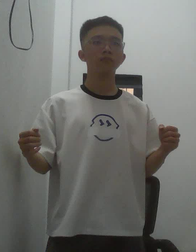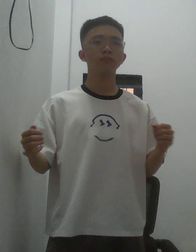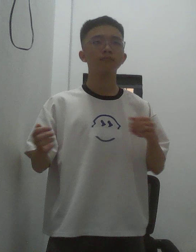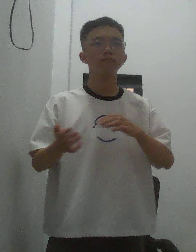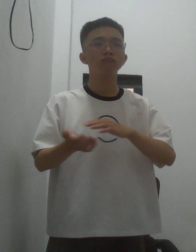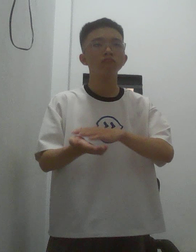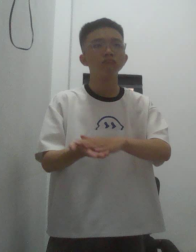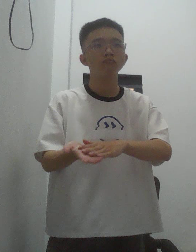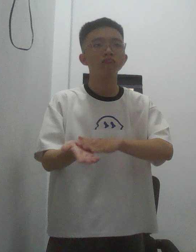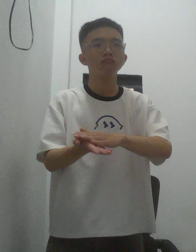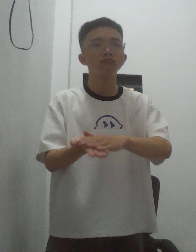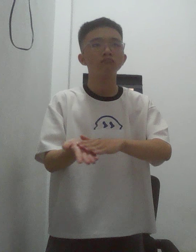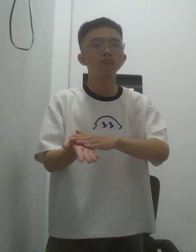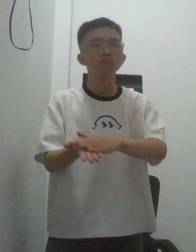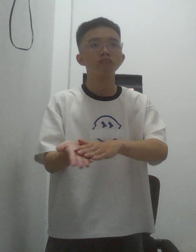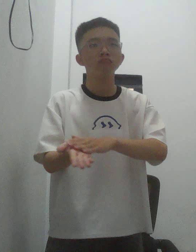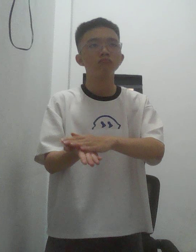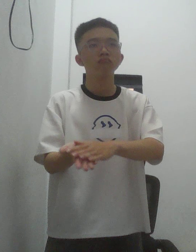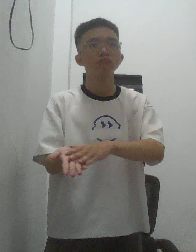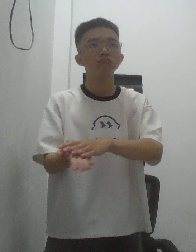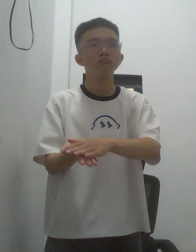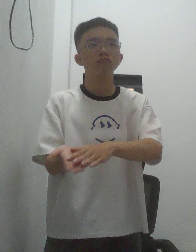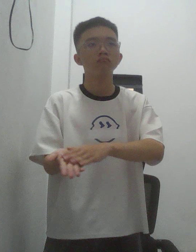xin loi